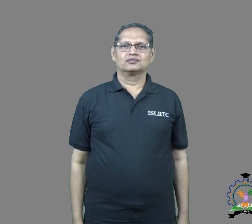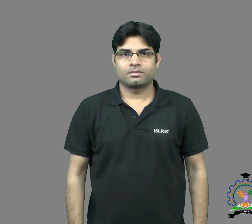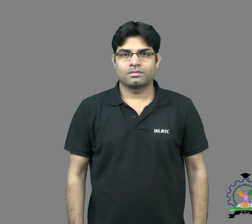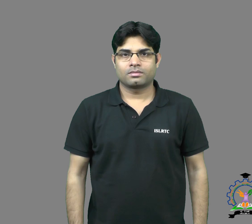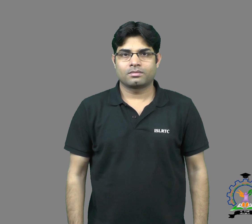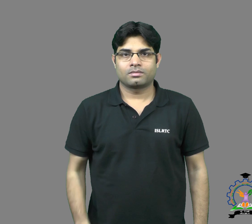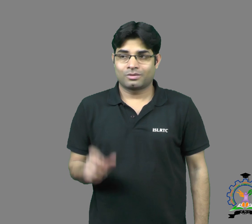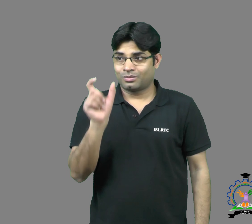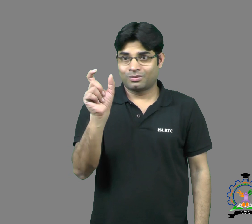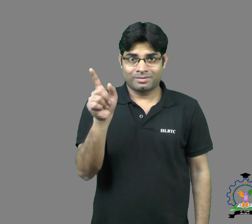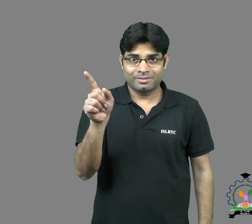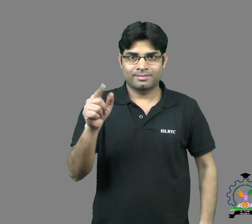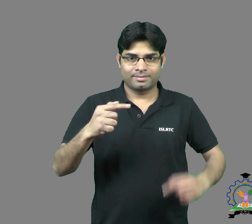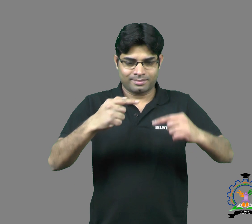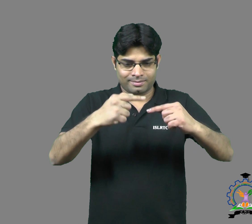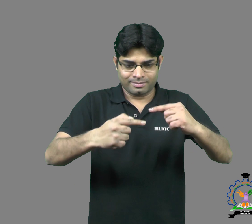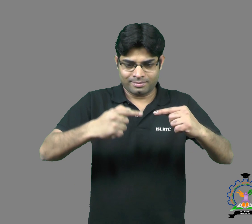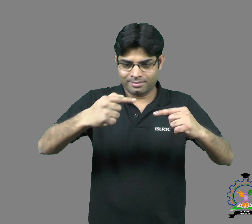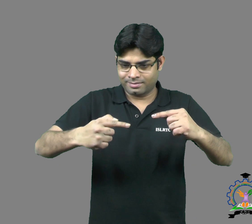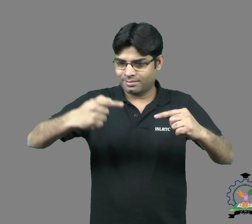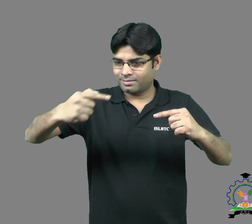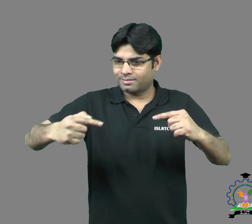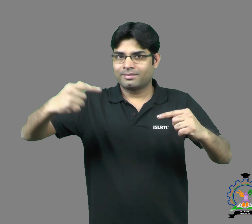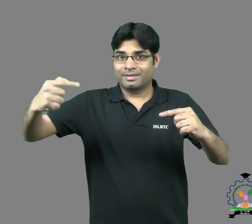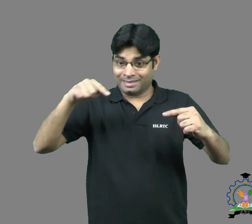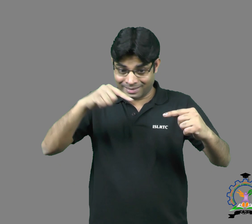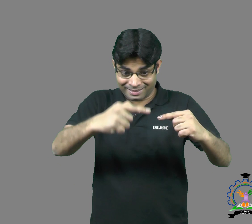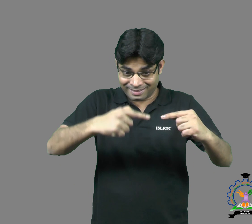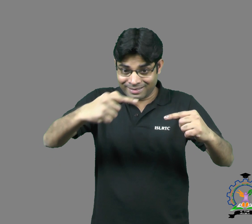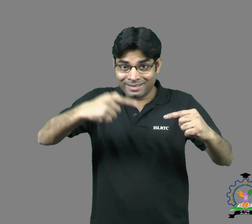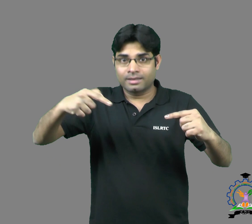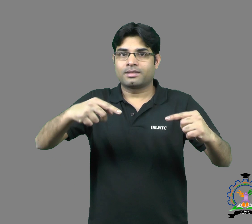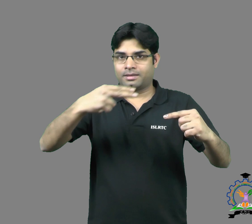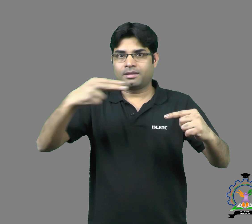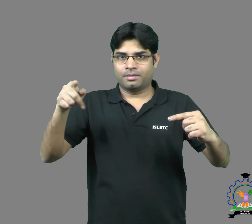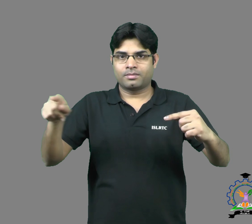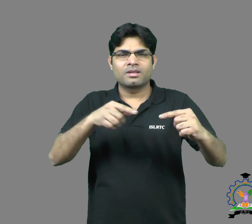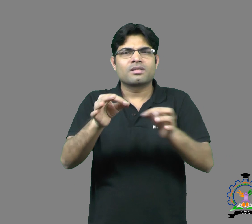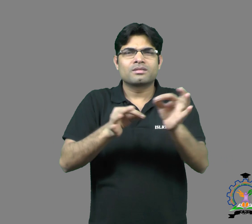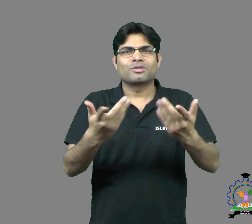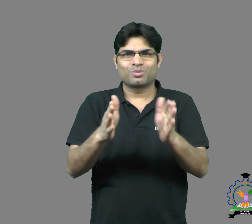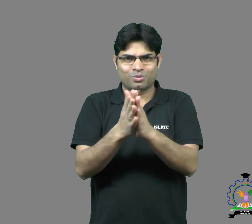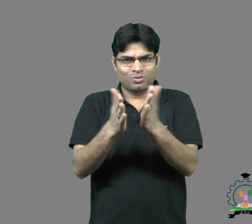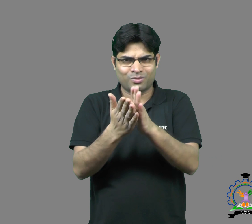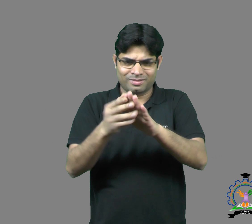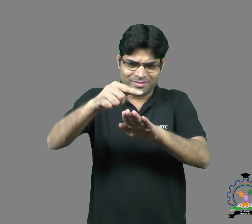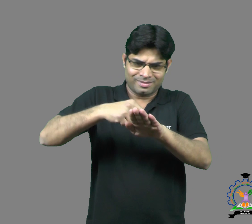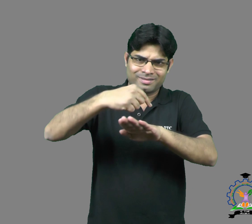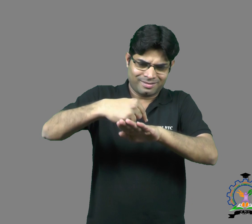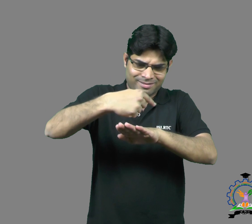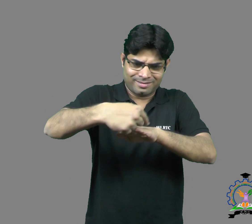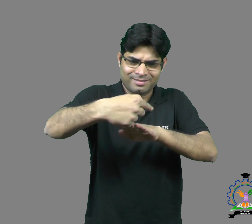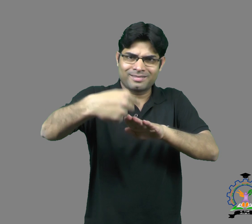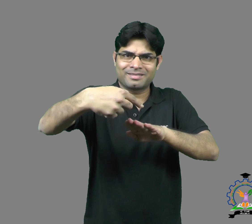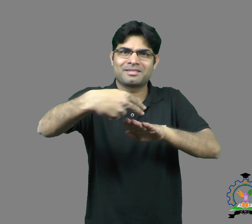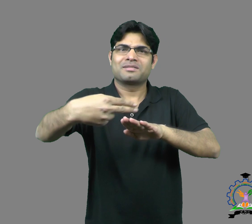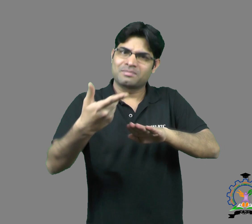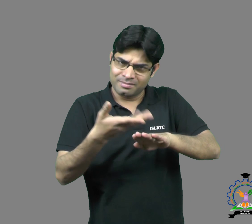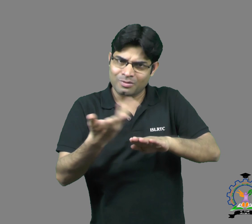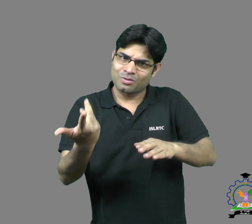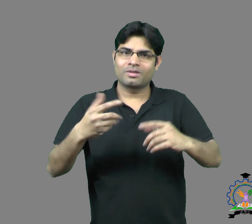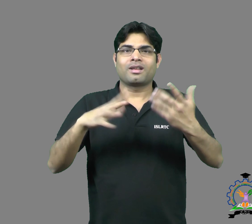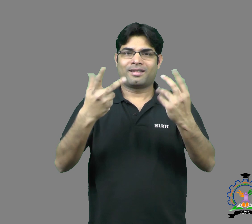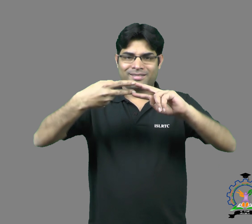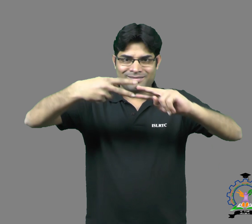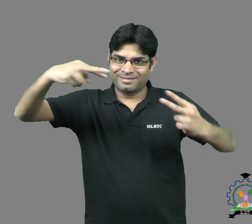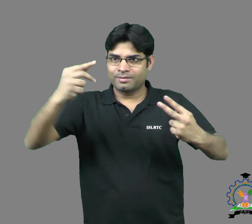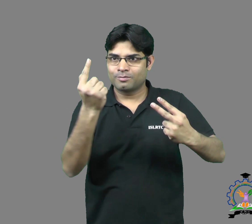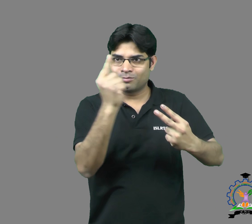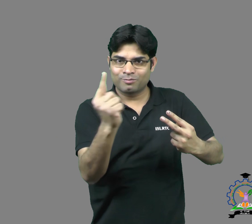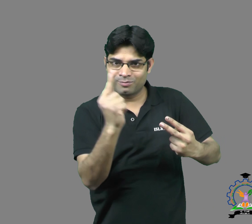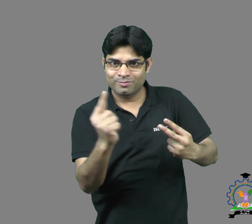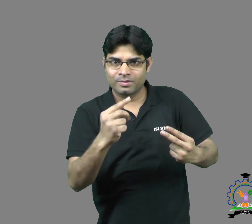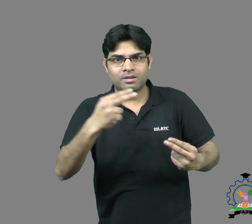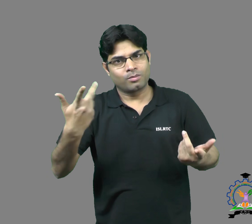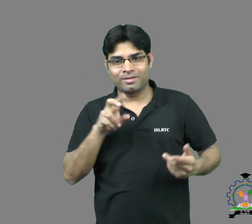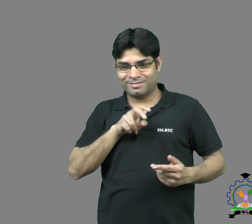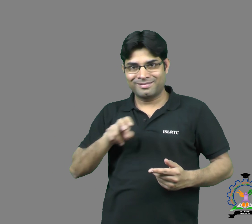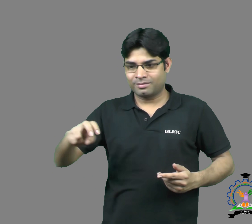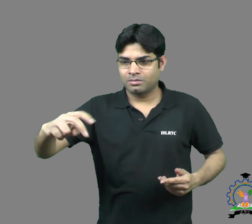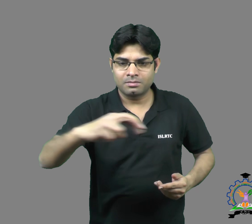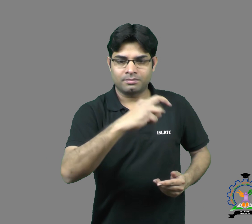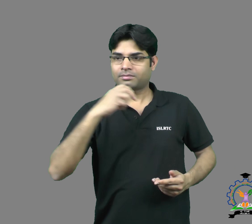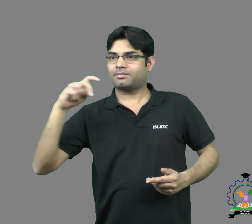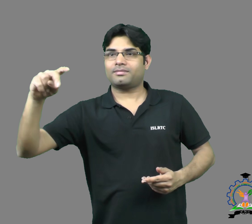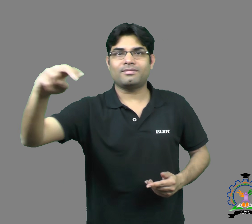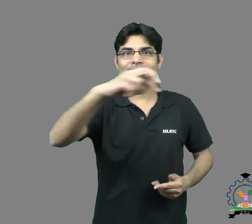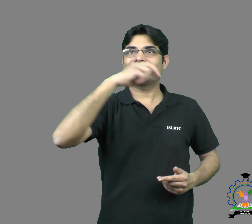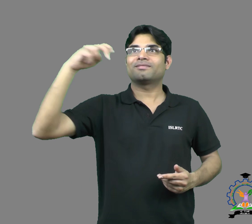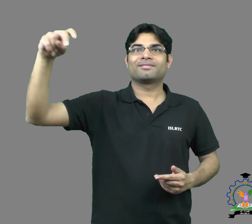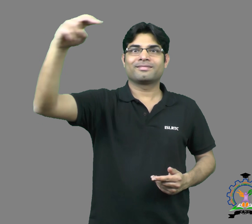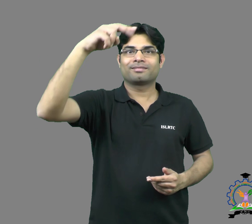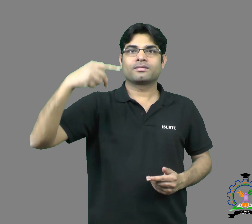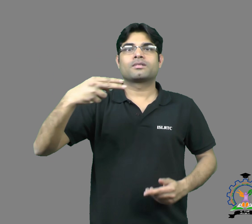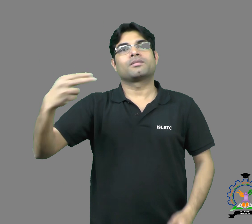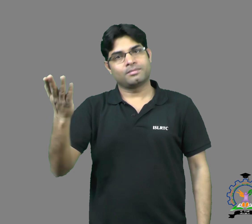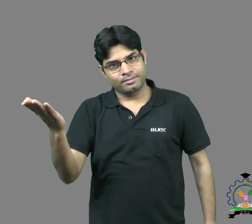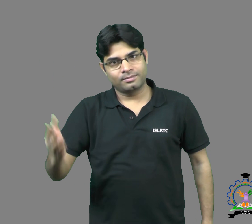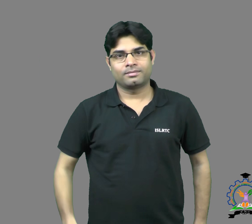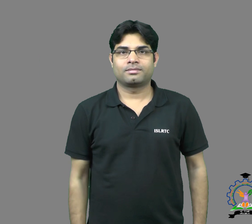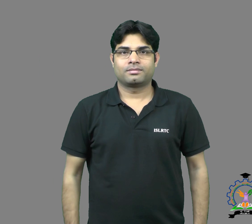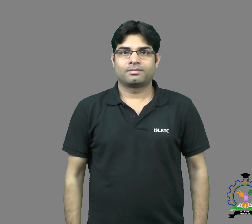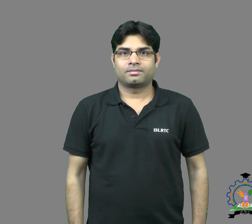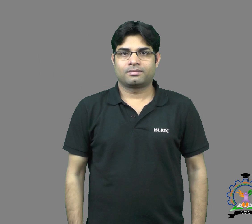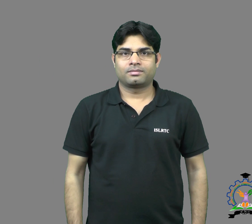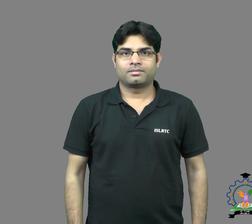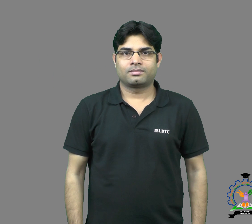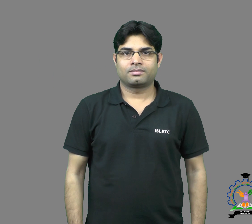Spiral